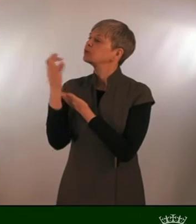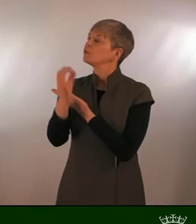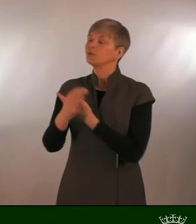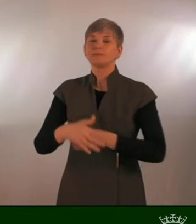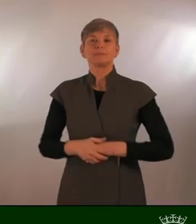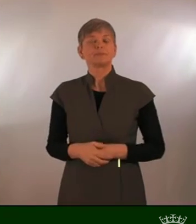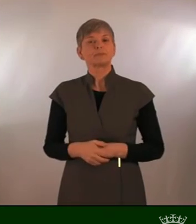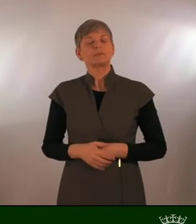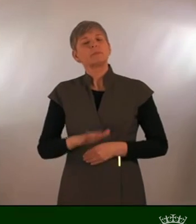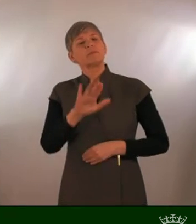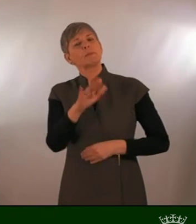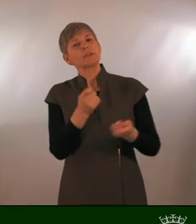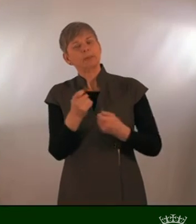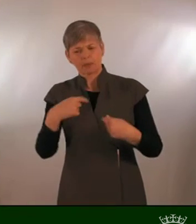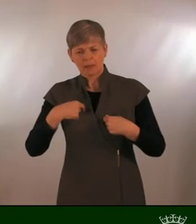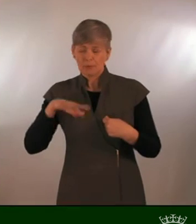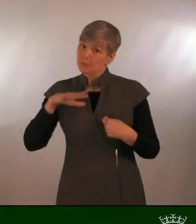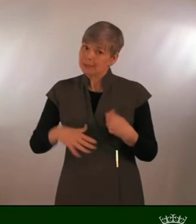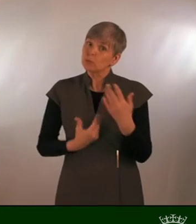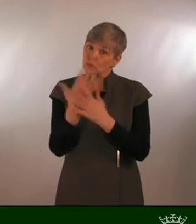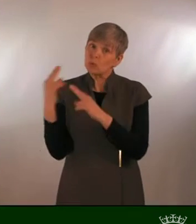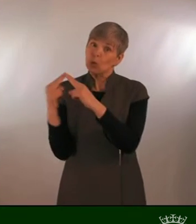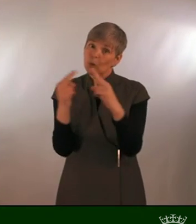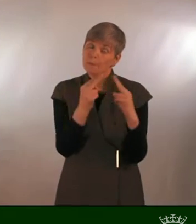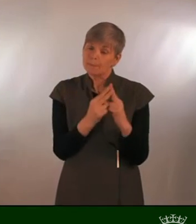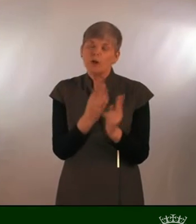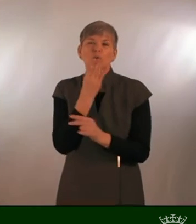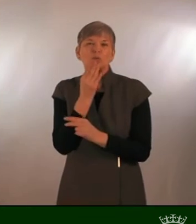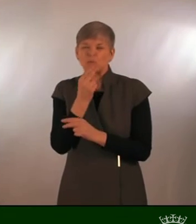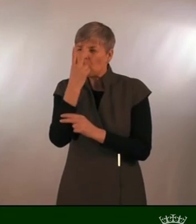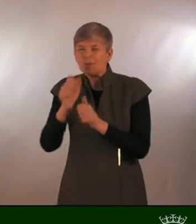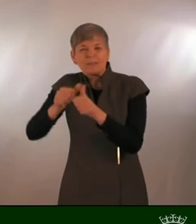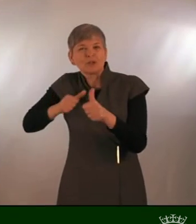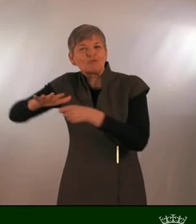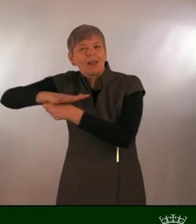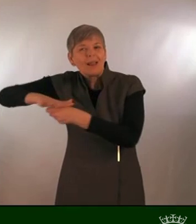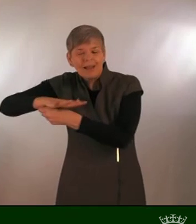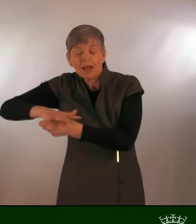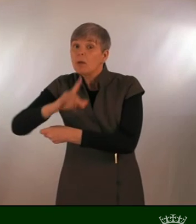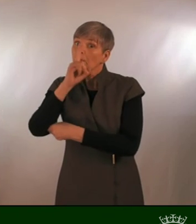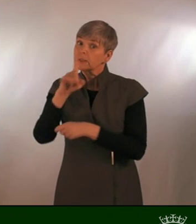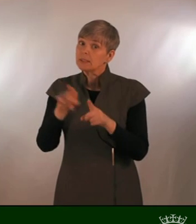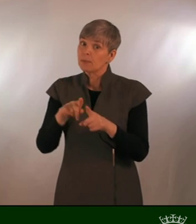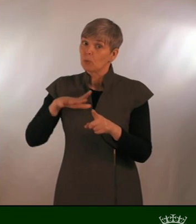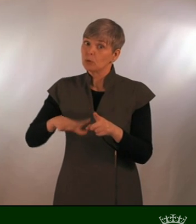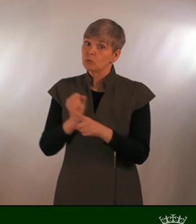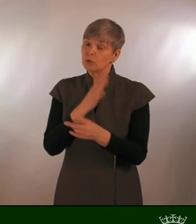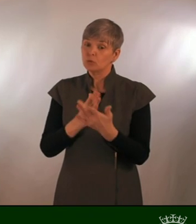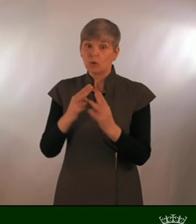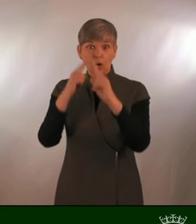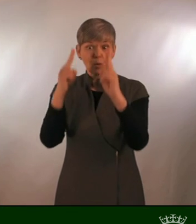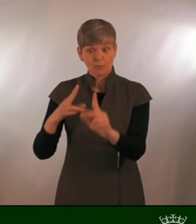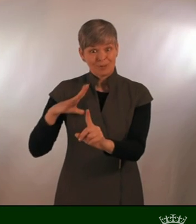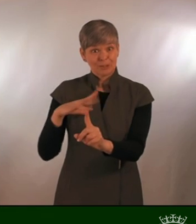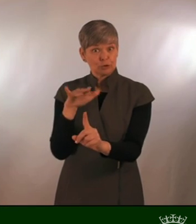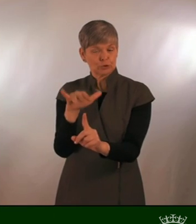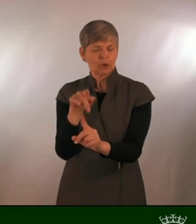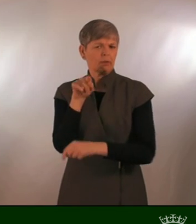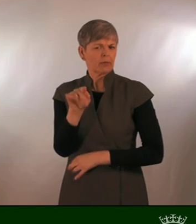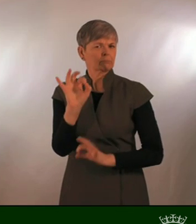We need to build more homes on brownfield sites, but we also need to make sure that the houses we have are of a decent standard.